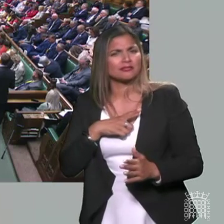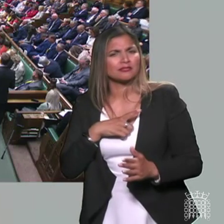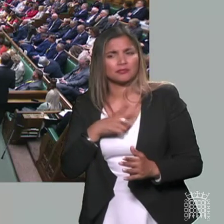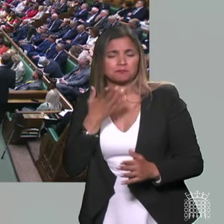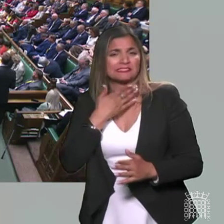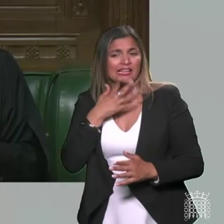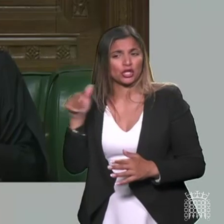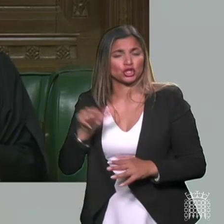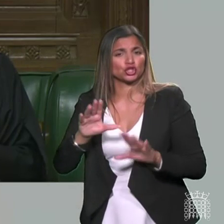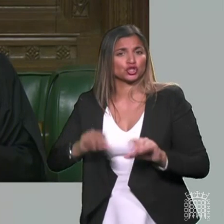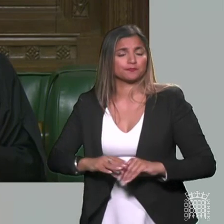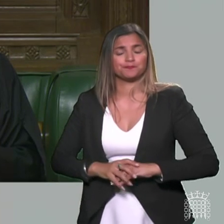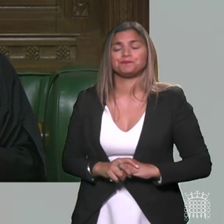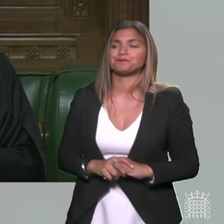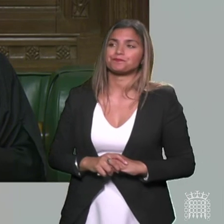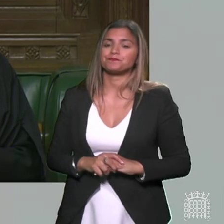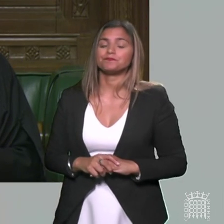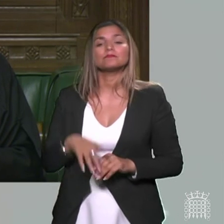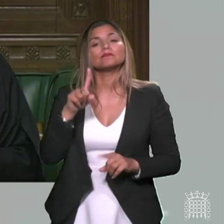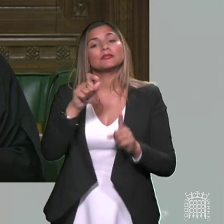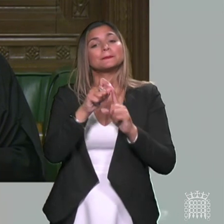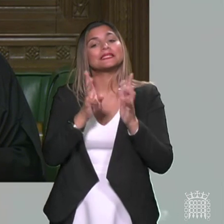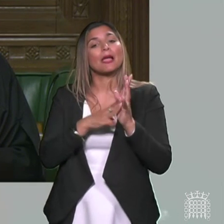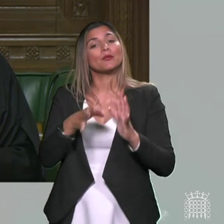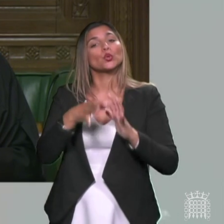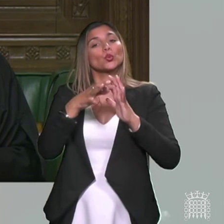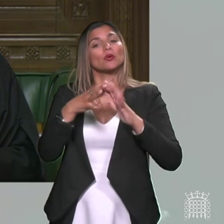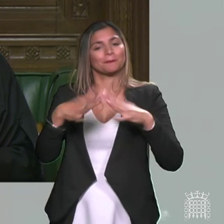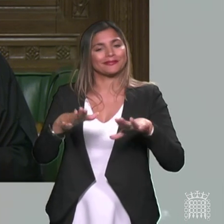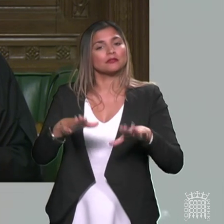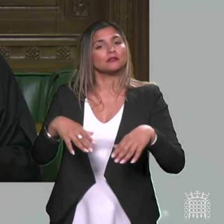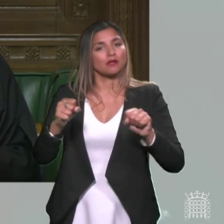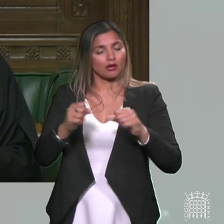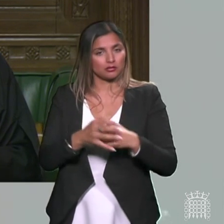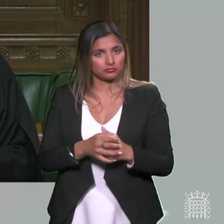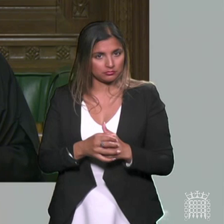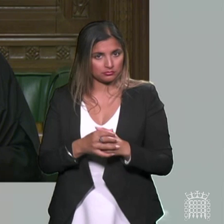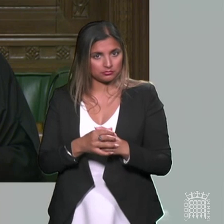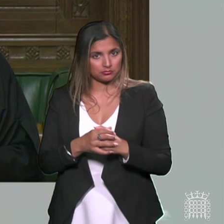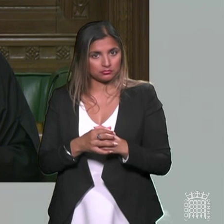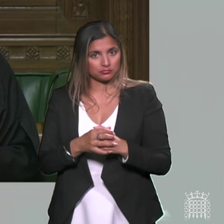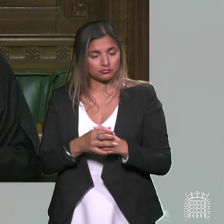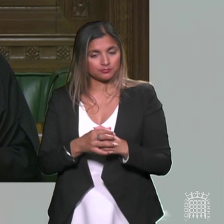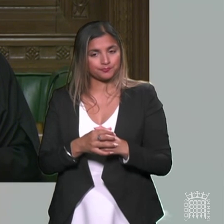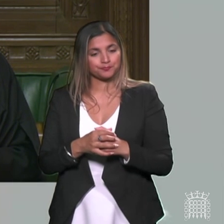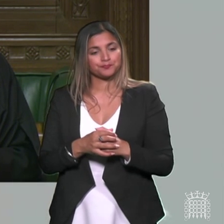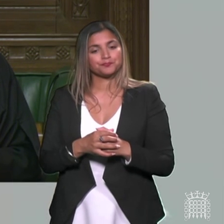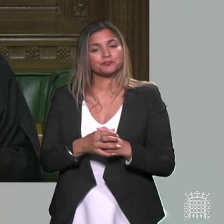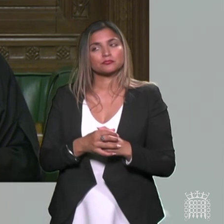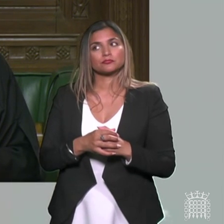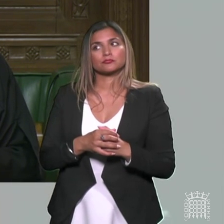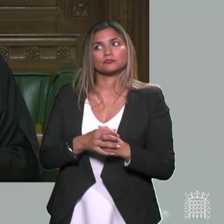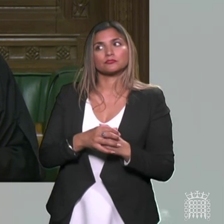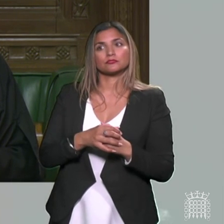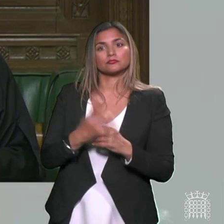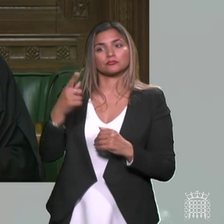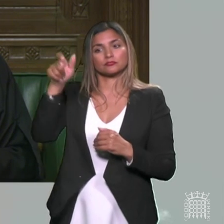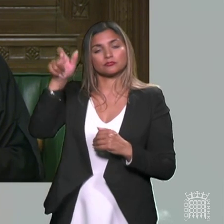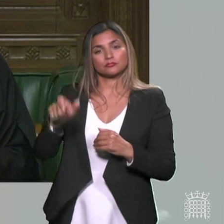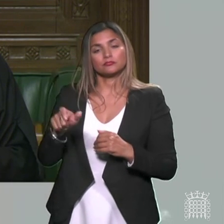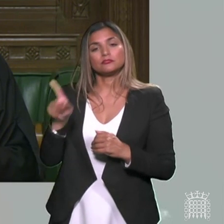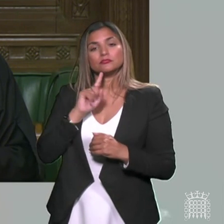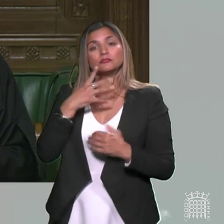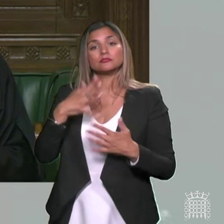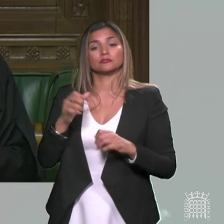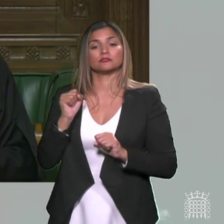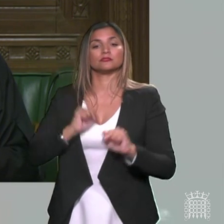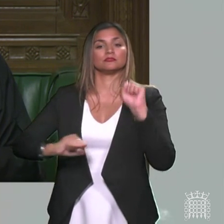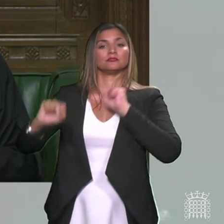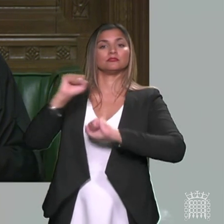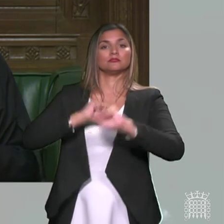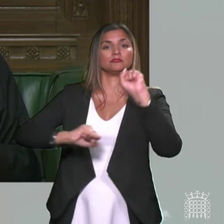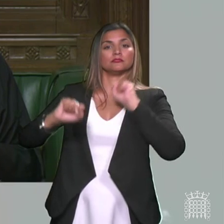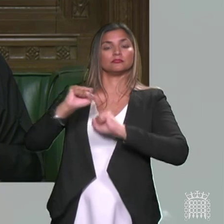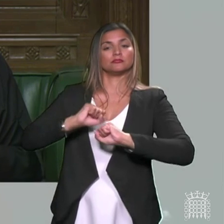Order. At the start of Prime Minister’s questions, the honourable Members for East Lothian and for Kirkcaldy and Cowdenbeath persistently denied the authority of the Chair.